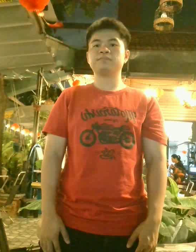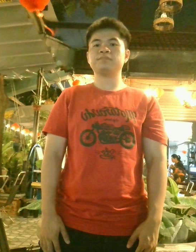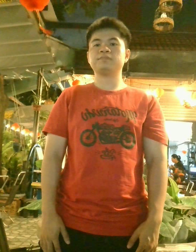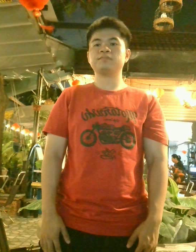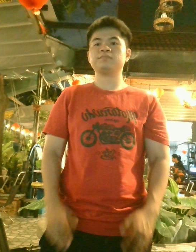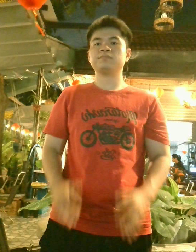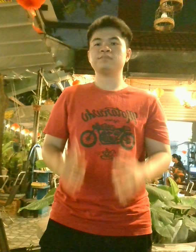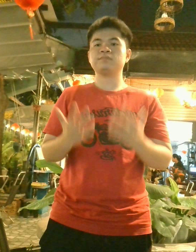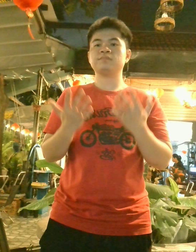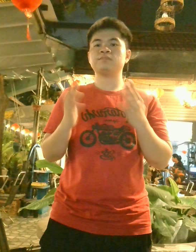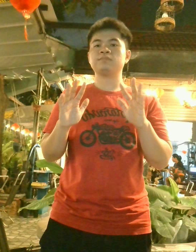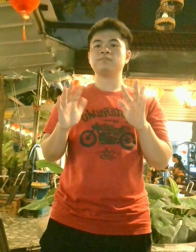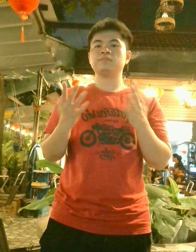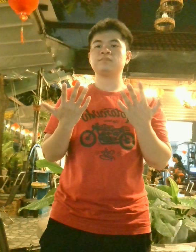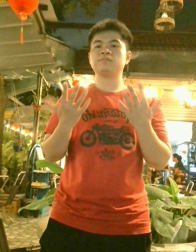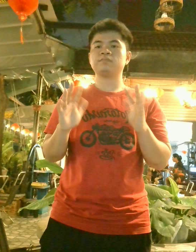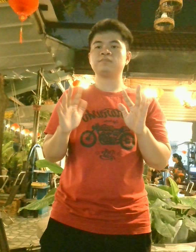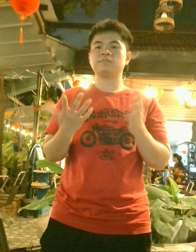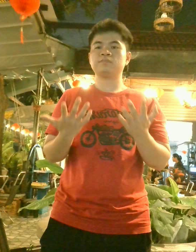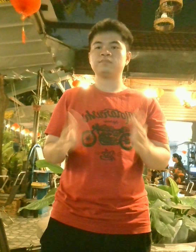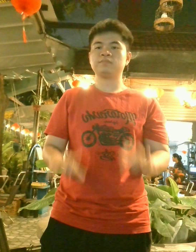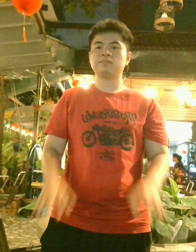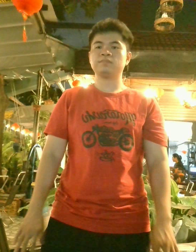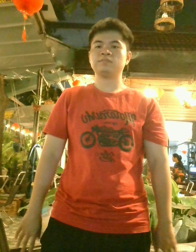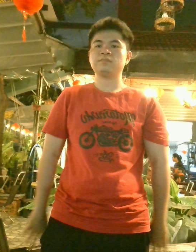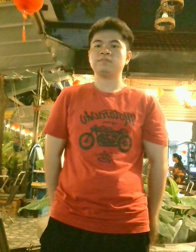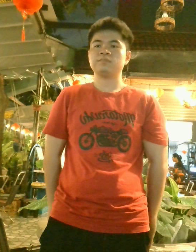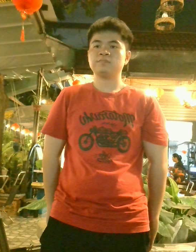vui mừng